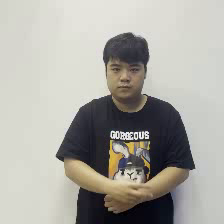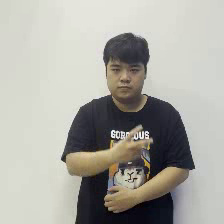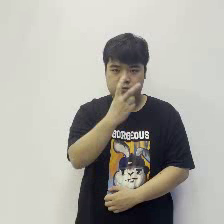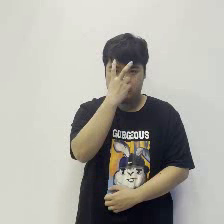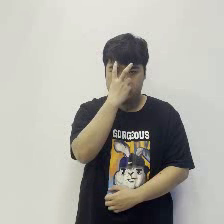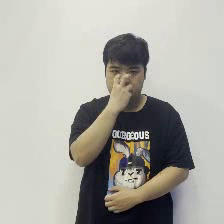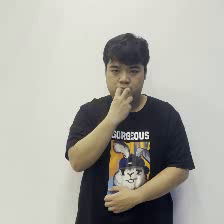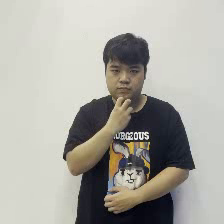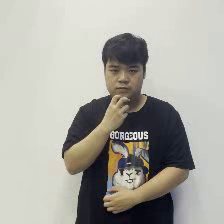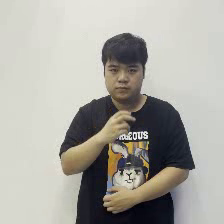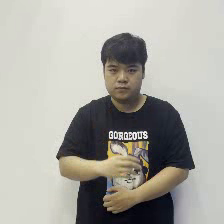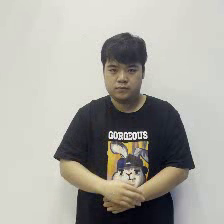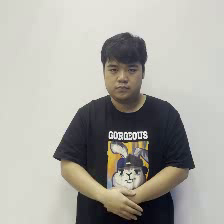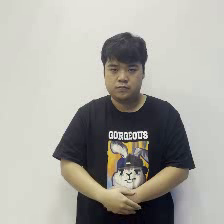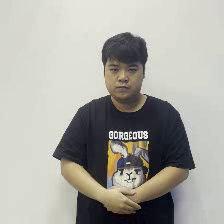Khóc